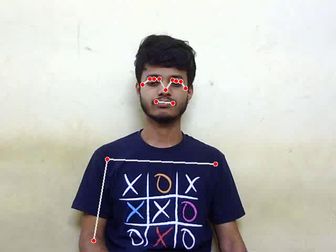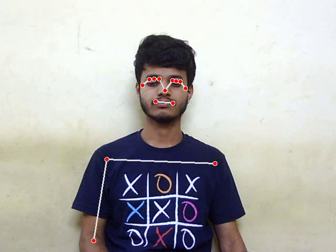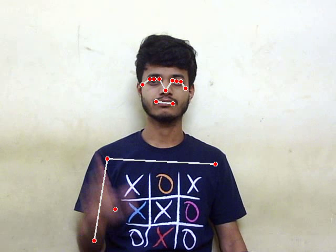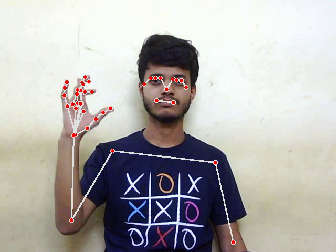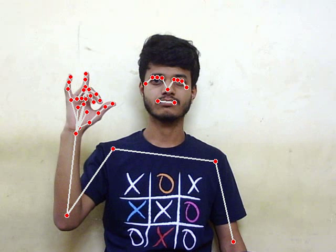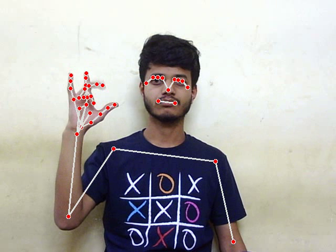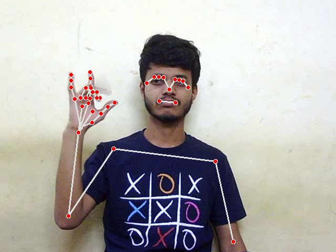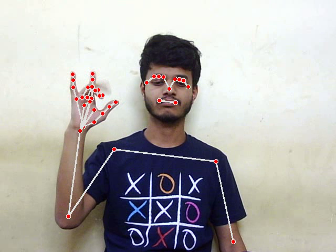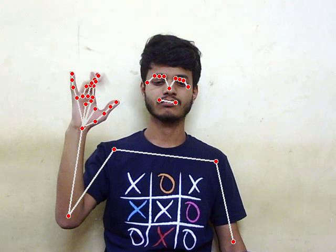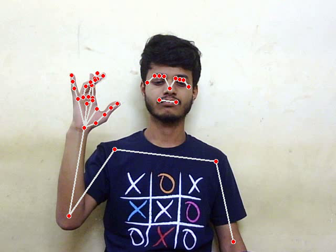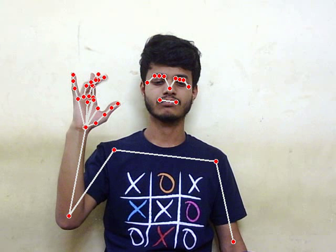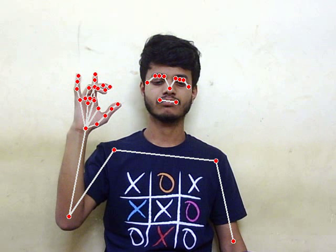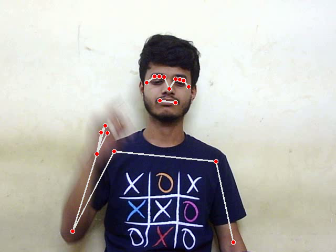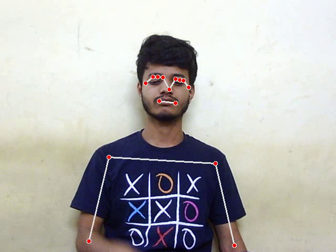why